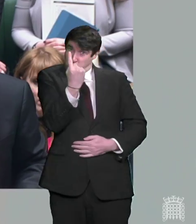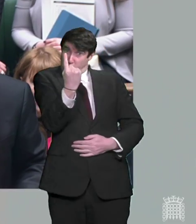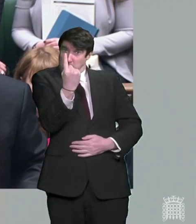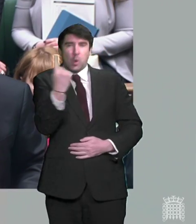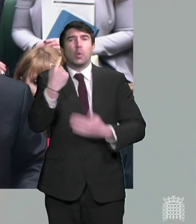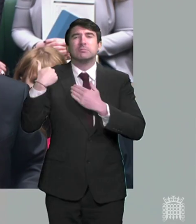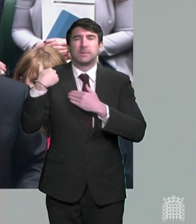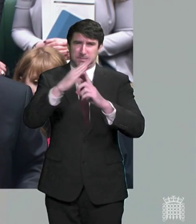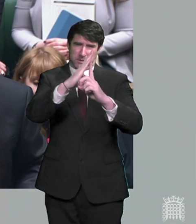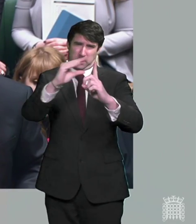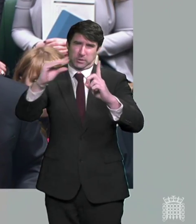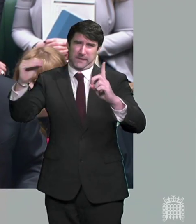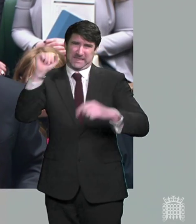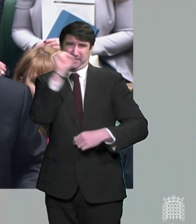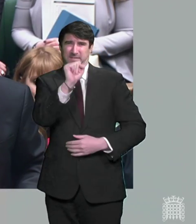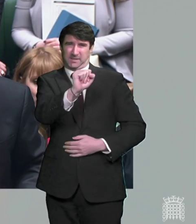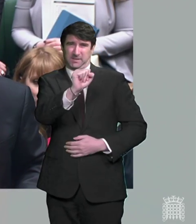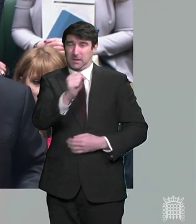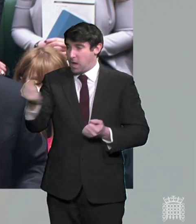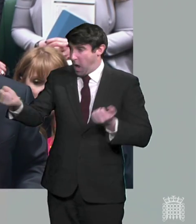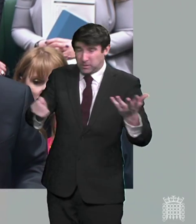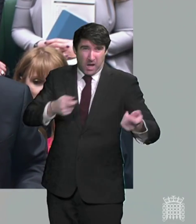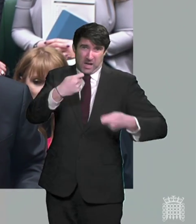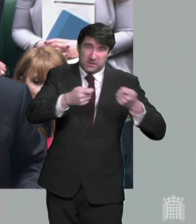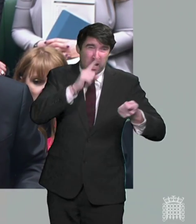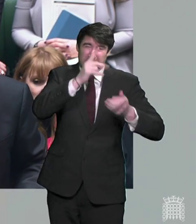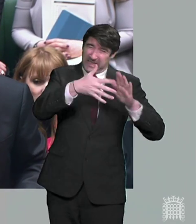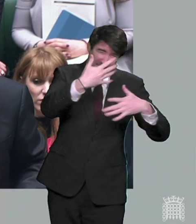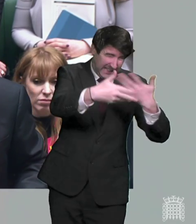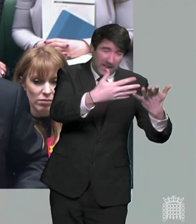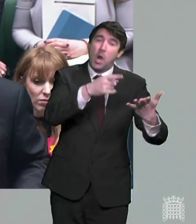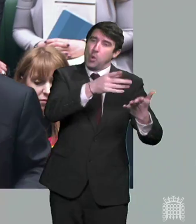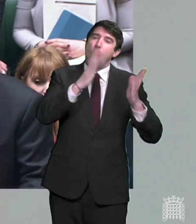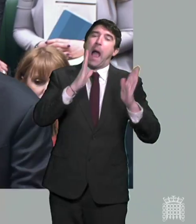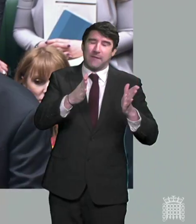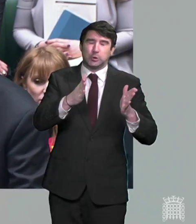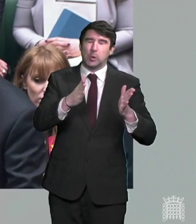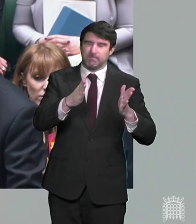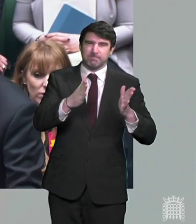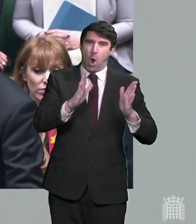Delivering growth and tackling the cost of living crisis will mean standing up to vested interests.